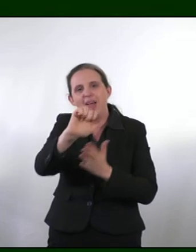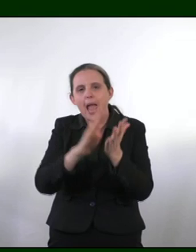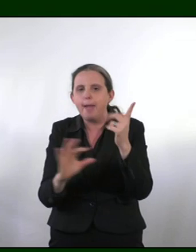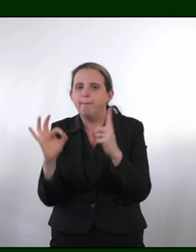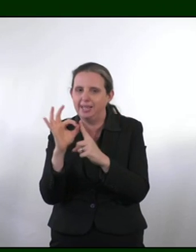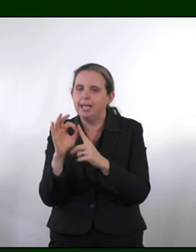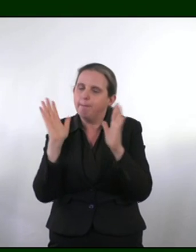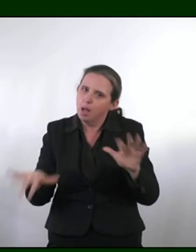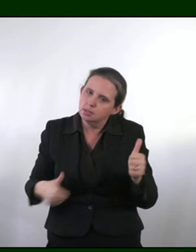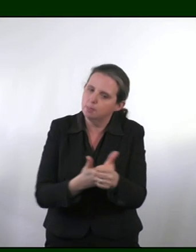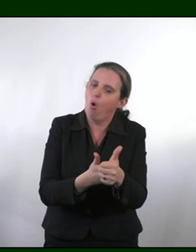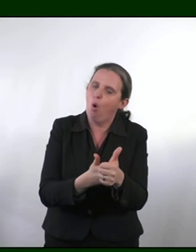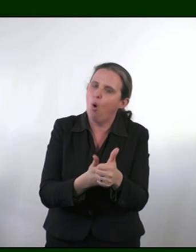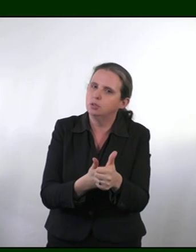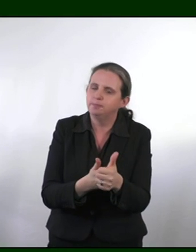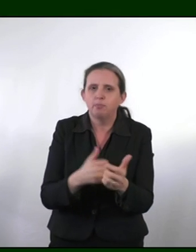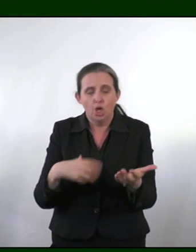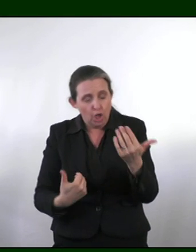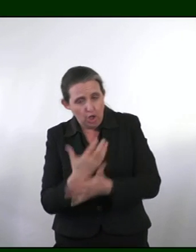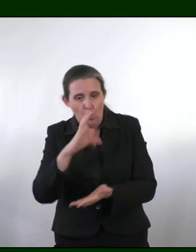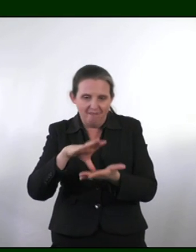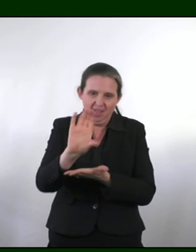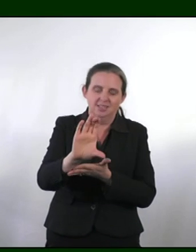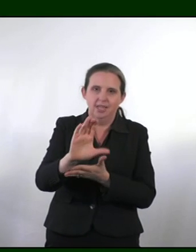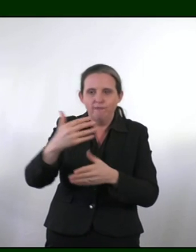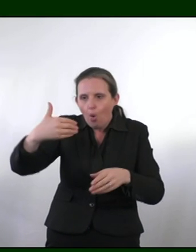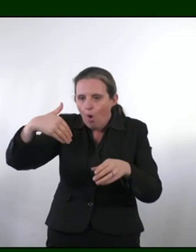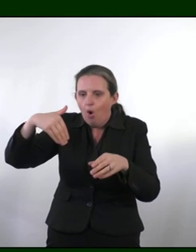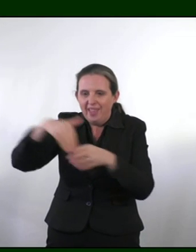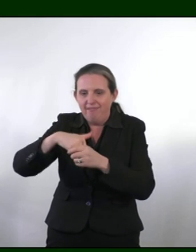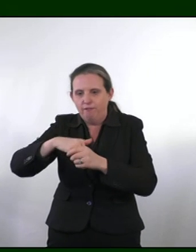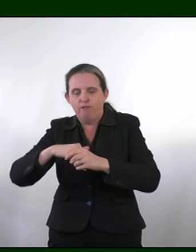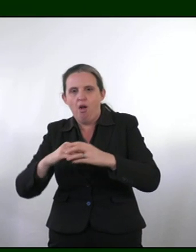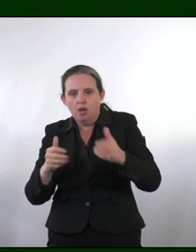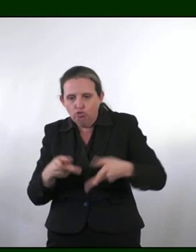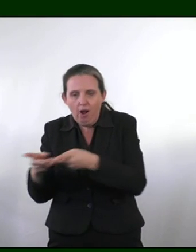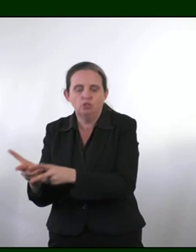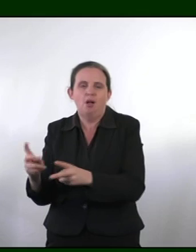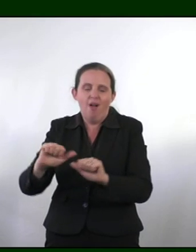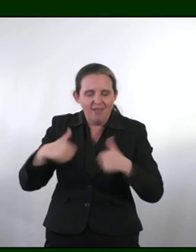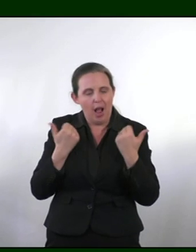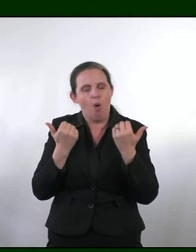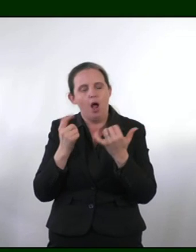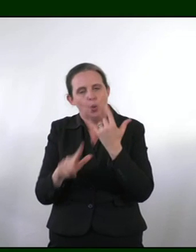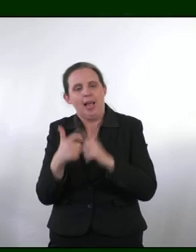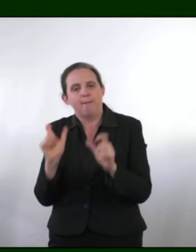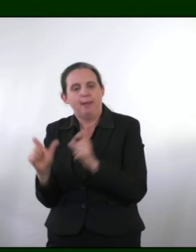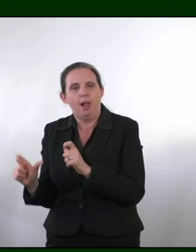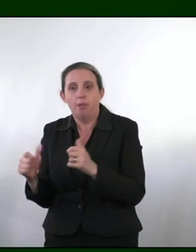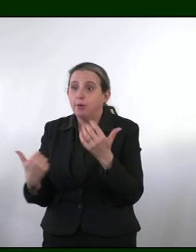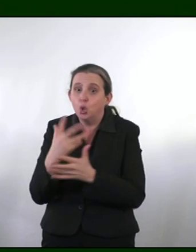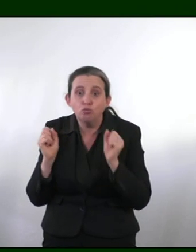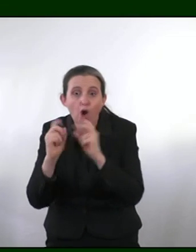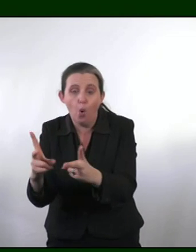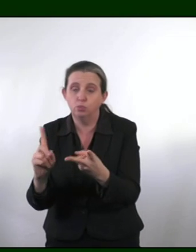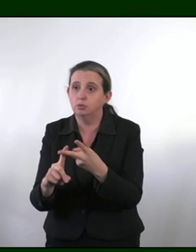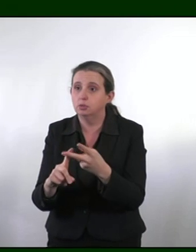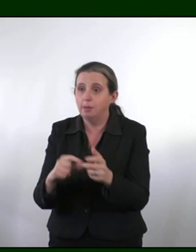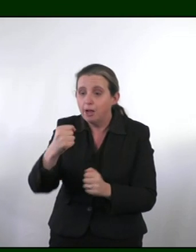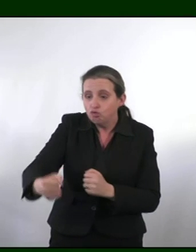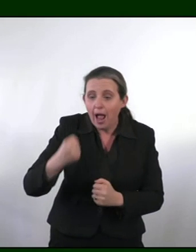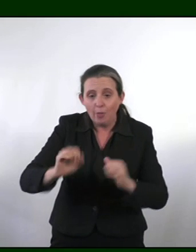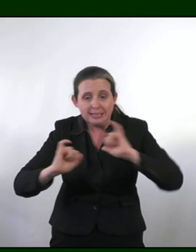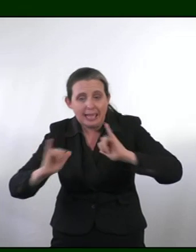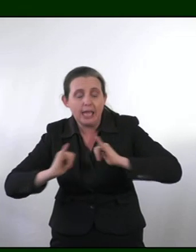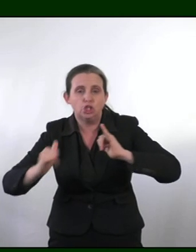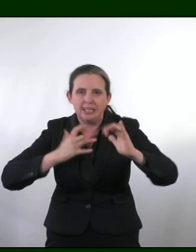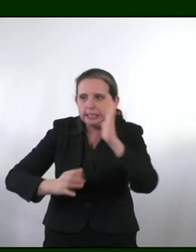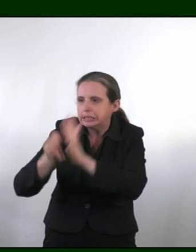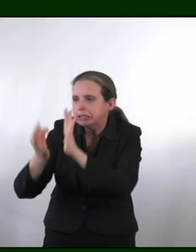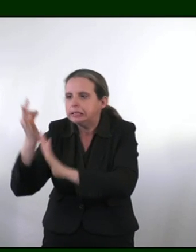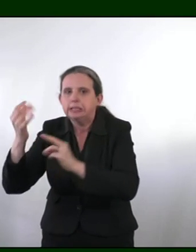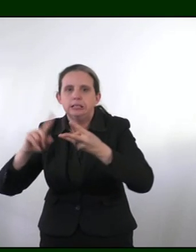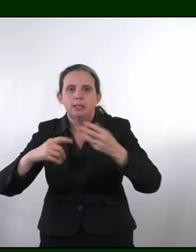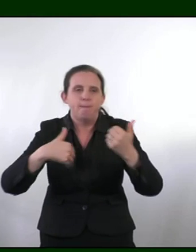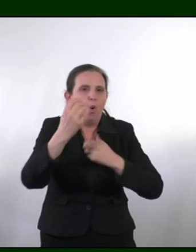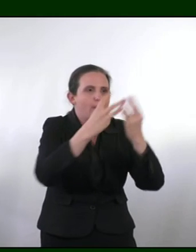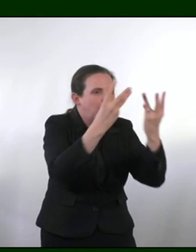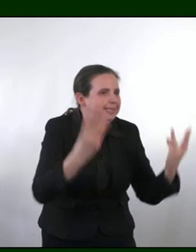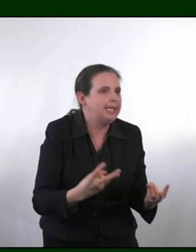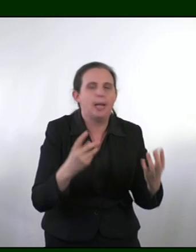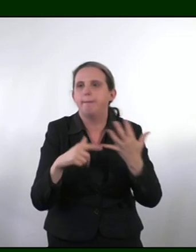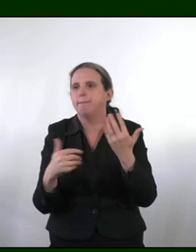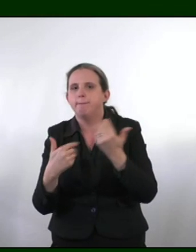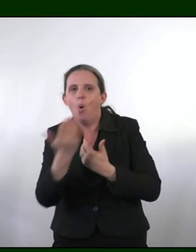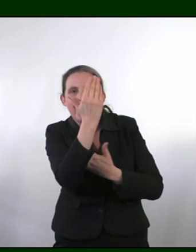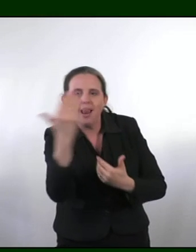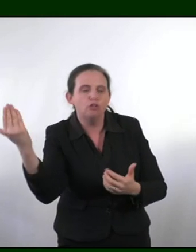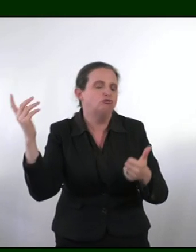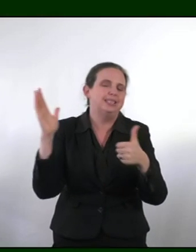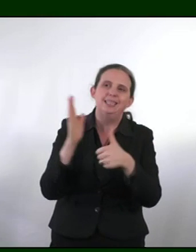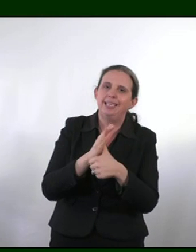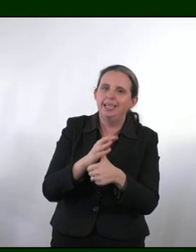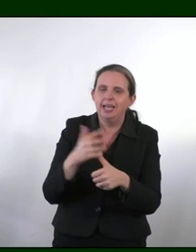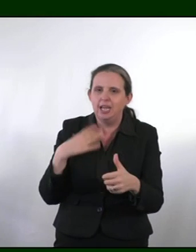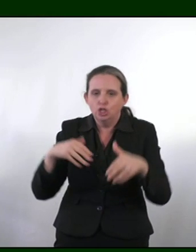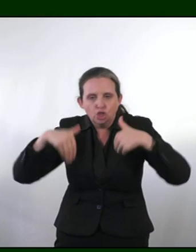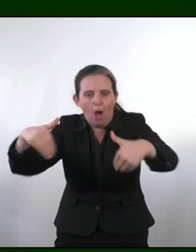This is about funding the infrastructure of everyday life: a new bypass; upgraded railway stations; less traffic; more libraries, museums and galleries; better high streets and town centres.